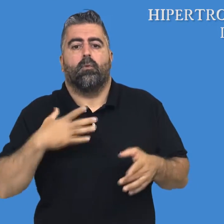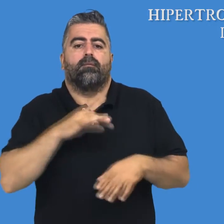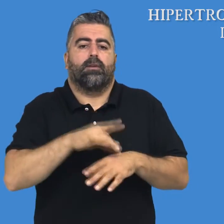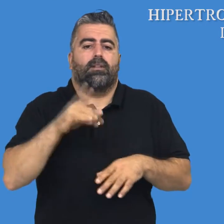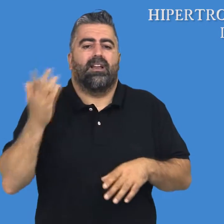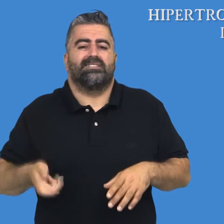enfermo